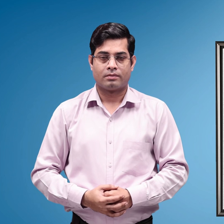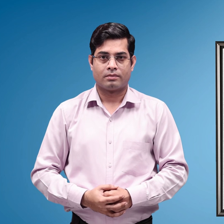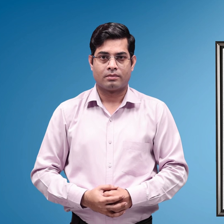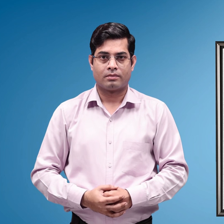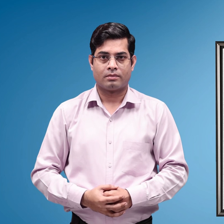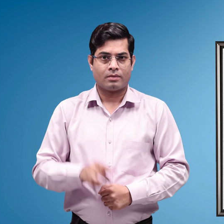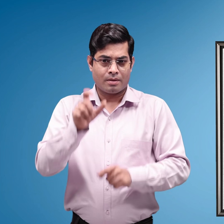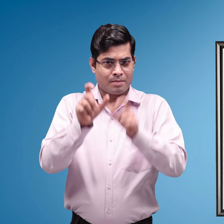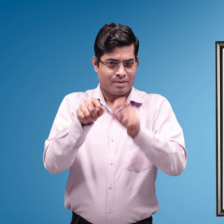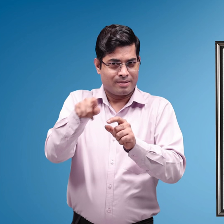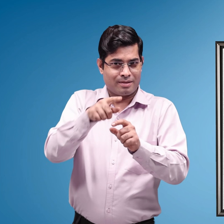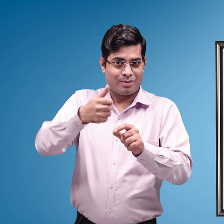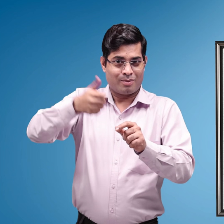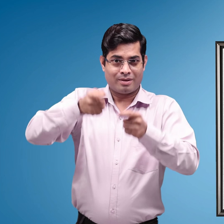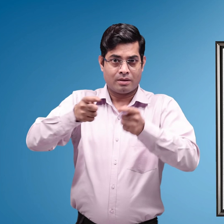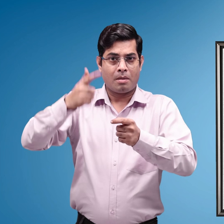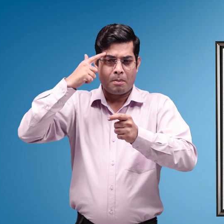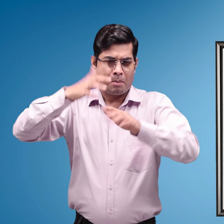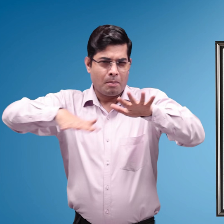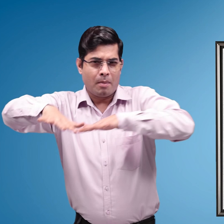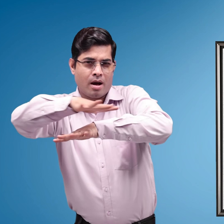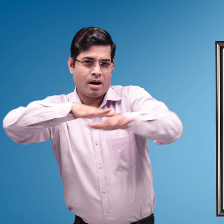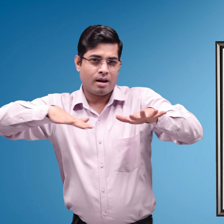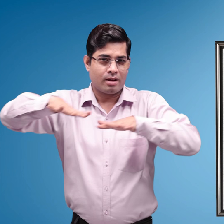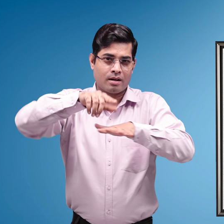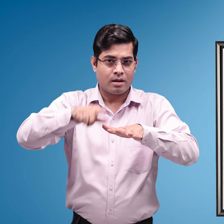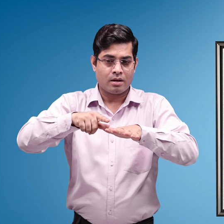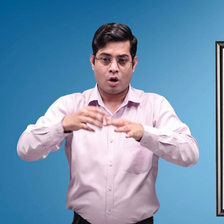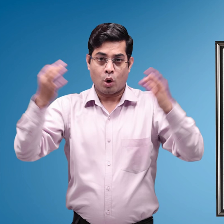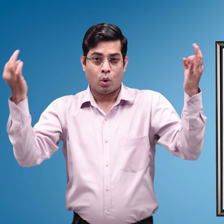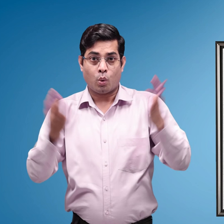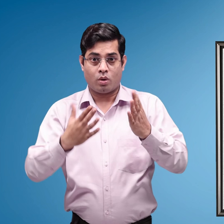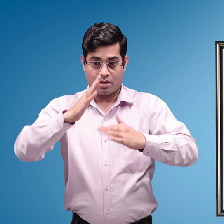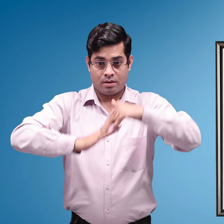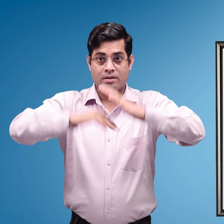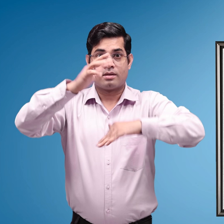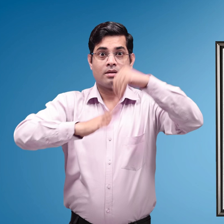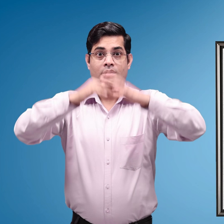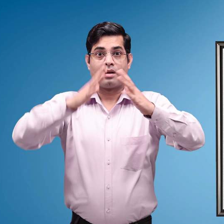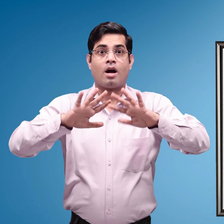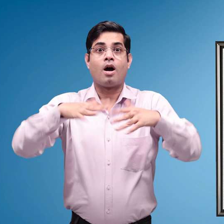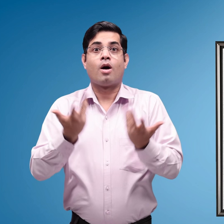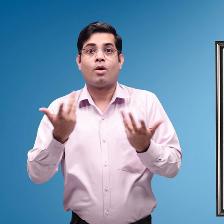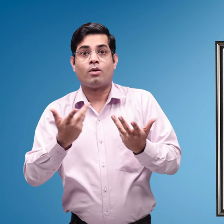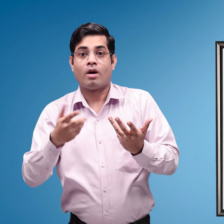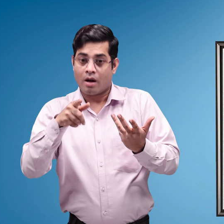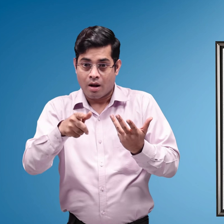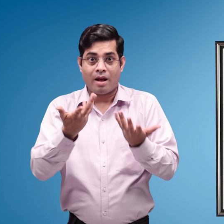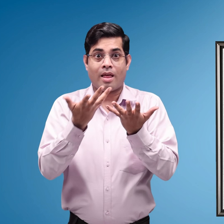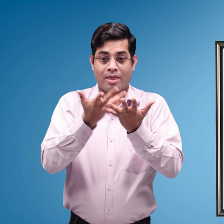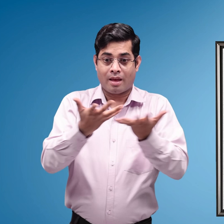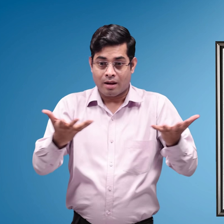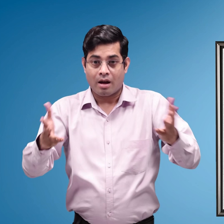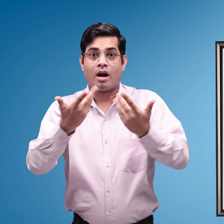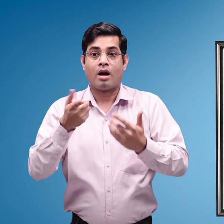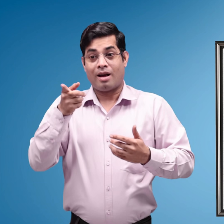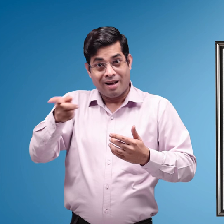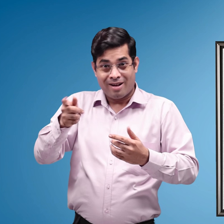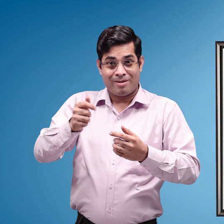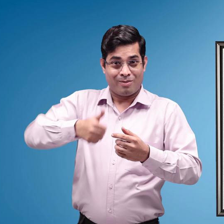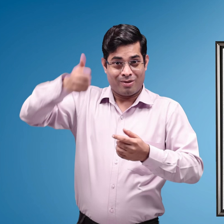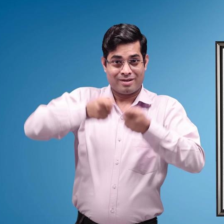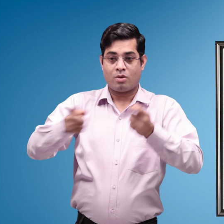They were people who planned the construction of special buildings in the city and gave orders for collection of material, etc.